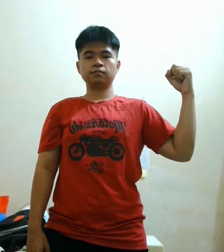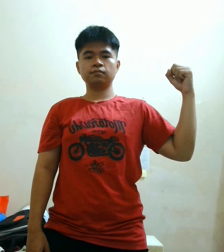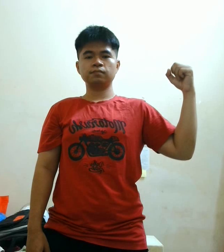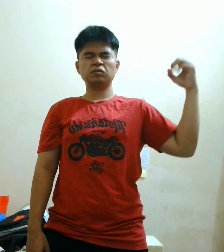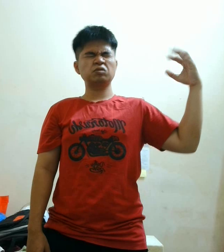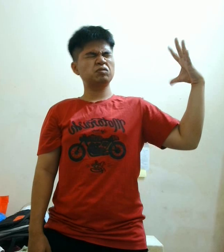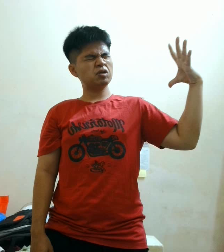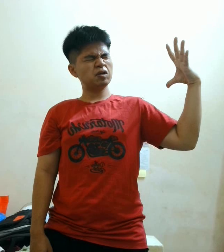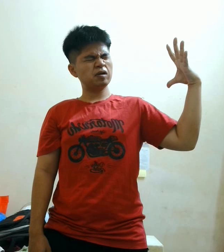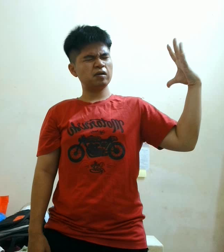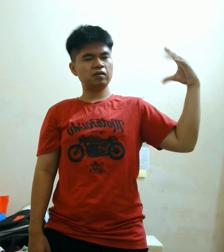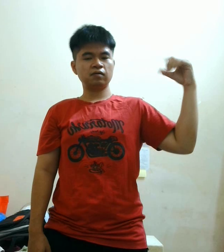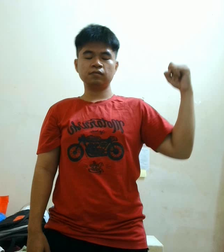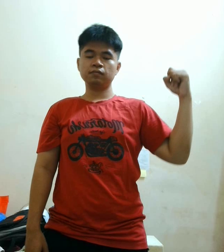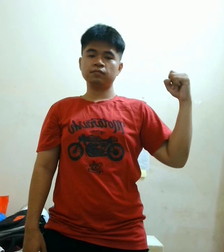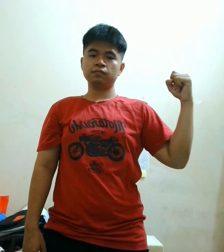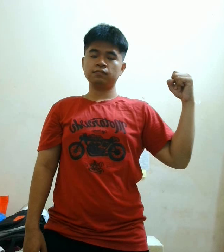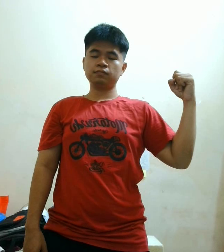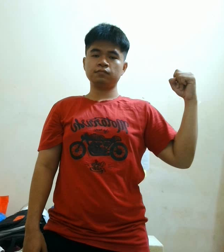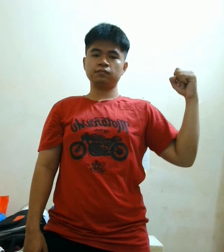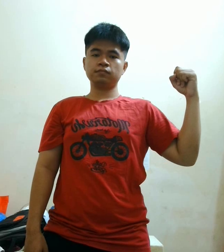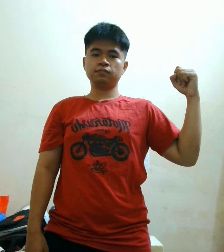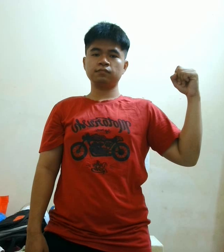troi nang